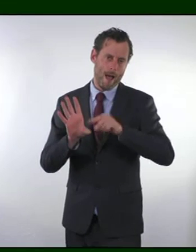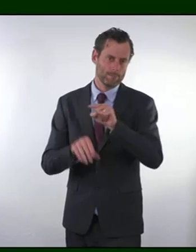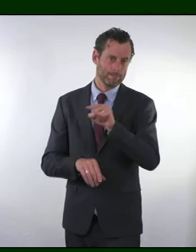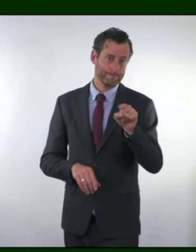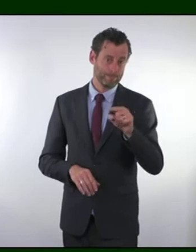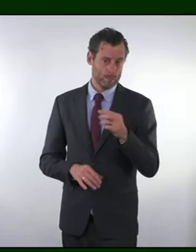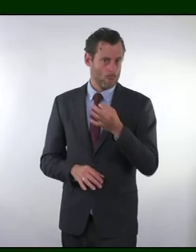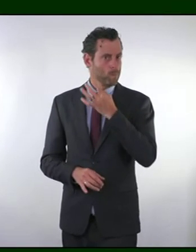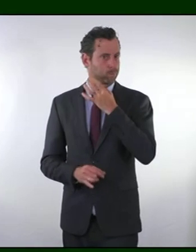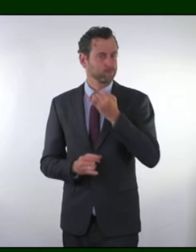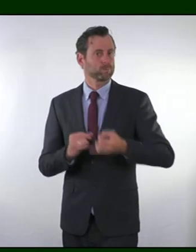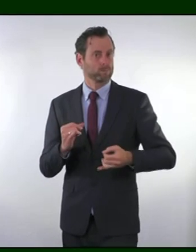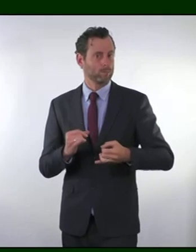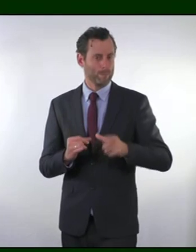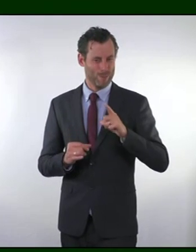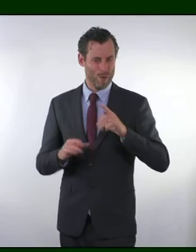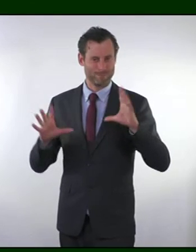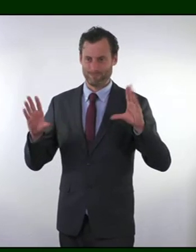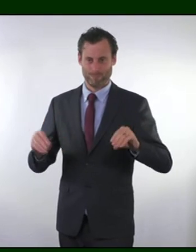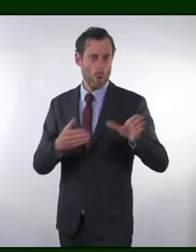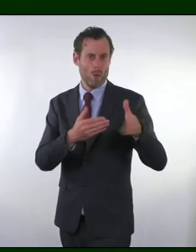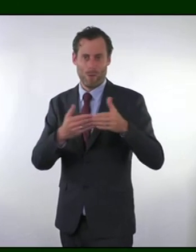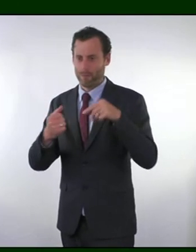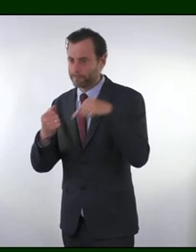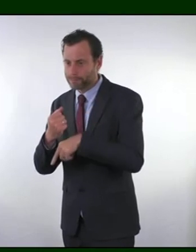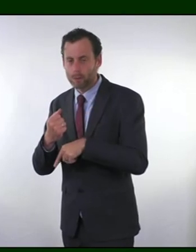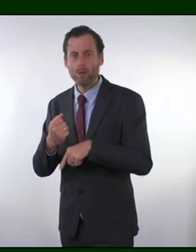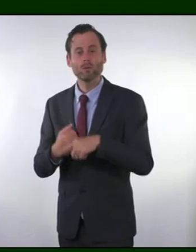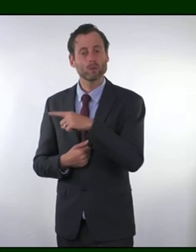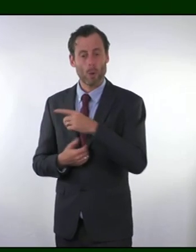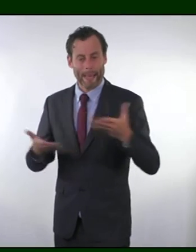The kick-start scheme is for an initial six months.